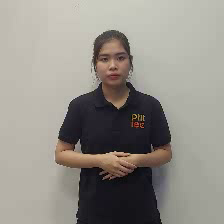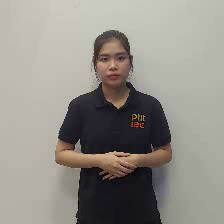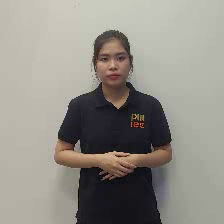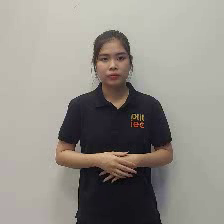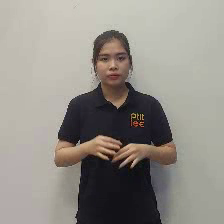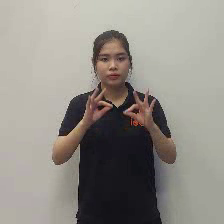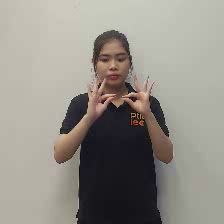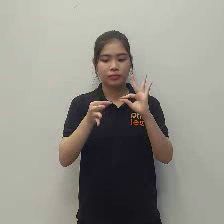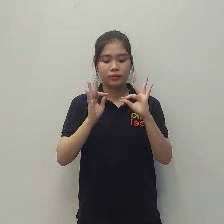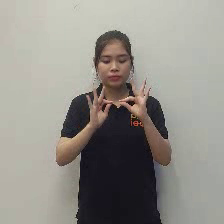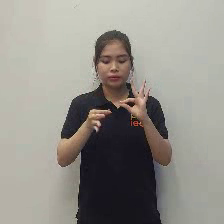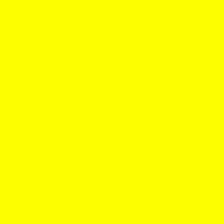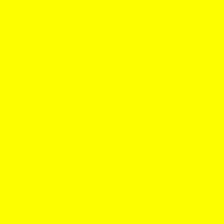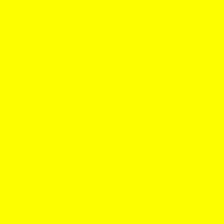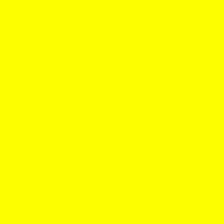Rau